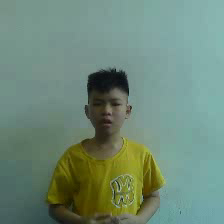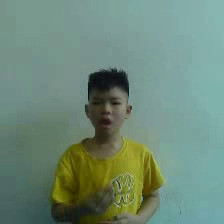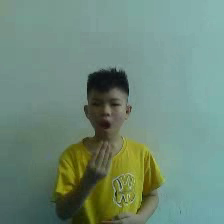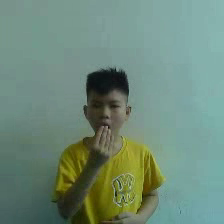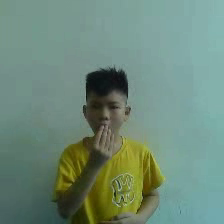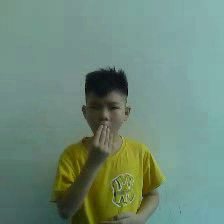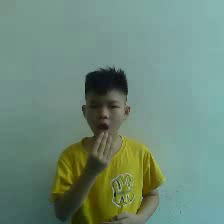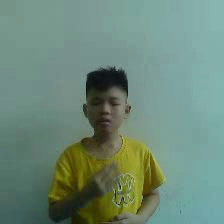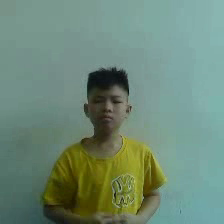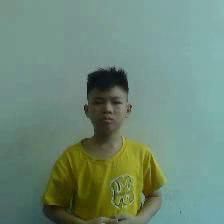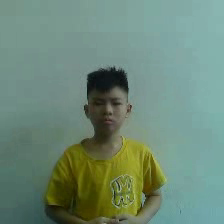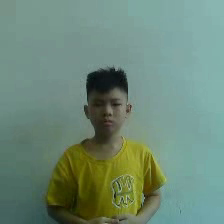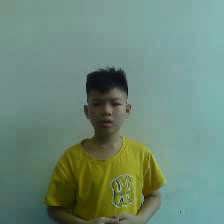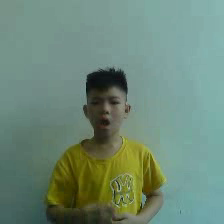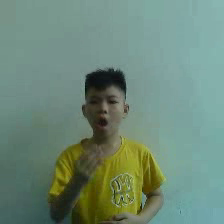Ăn